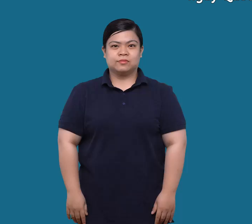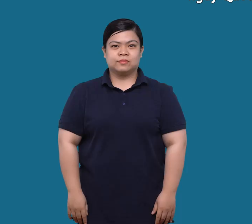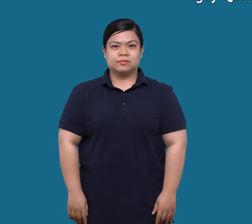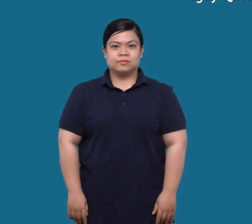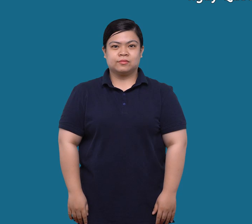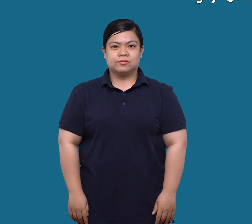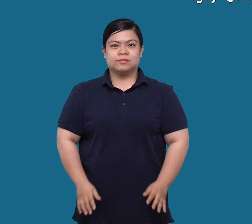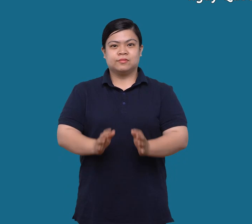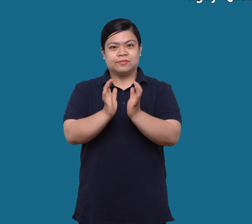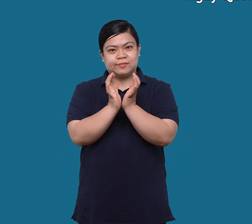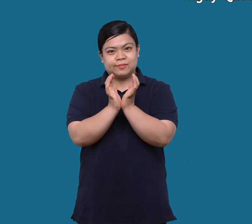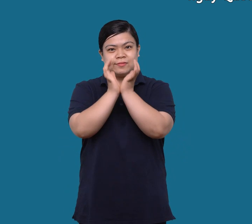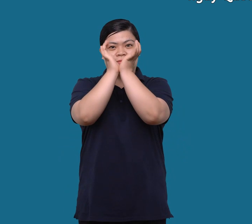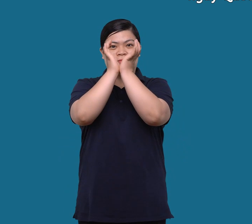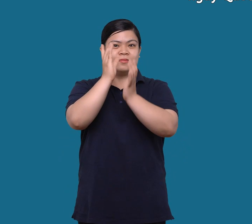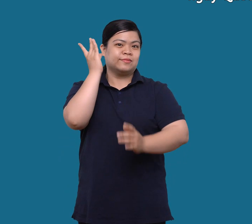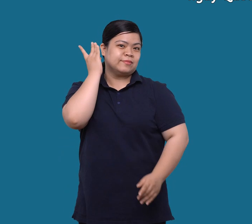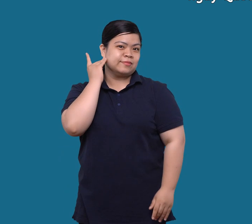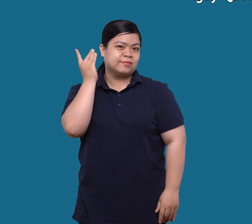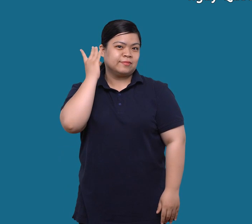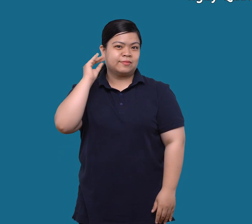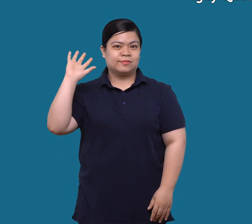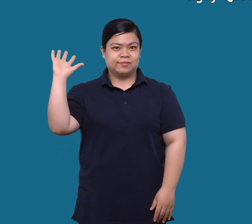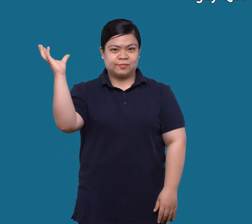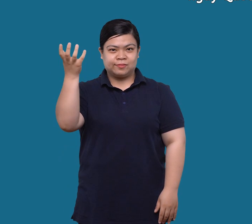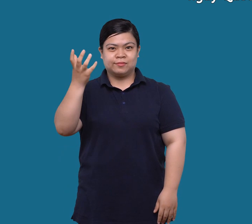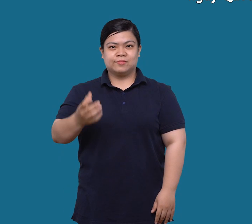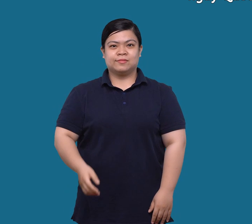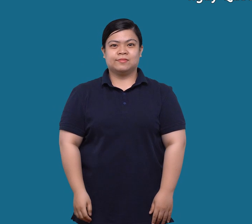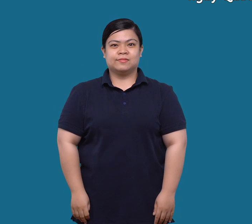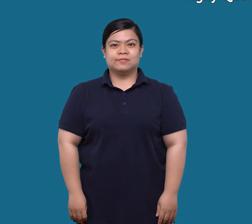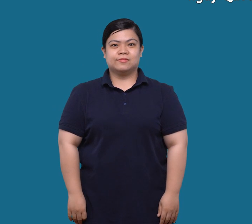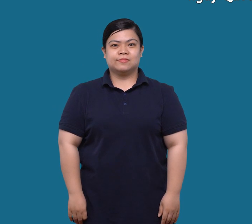ngày Quốc tế phụ nữ 8/3